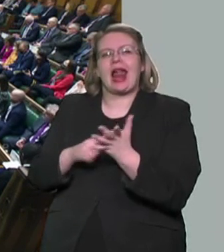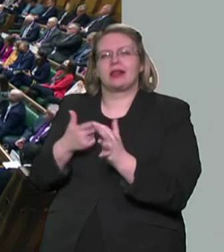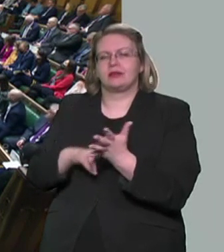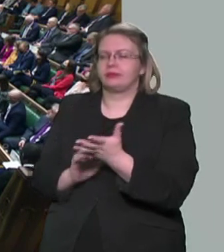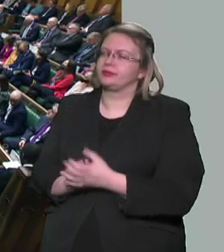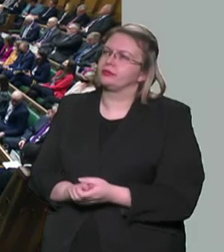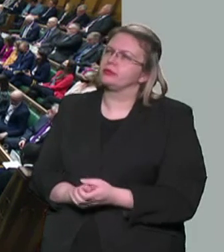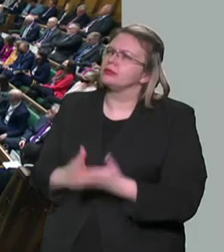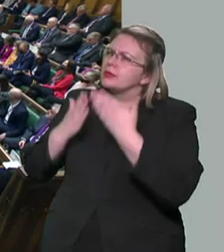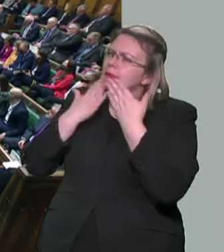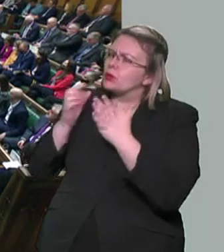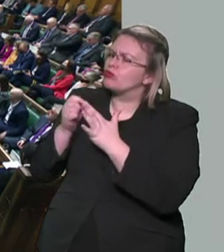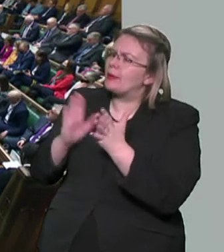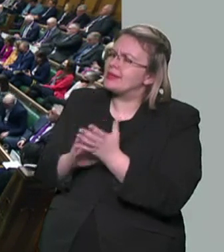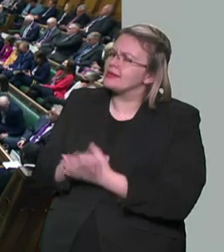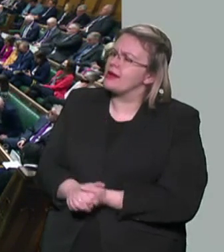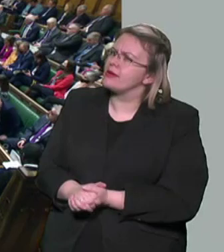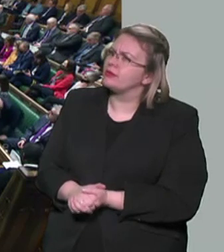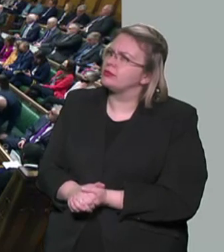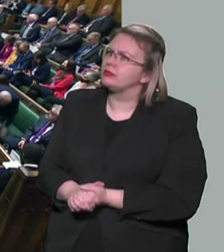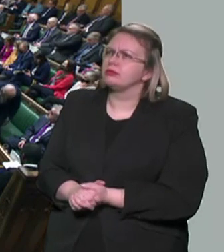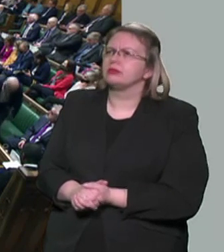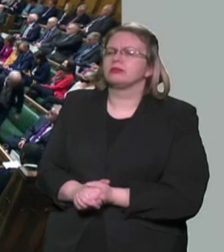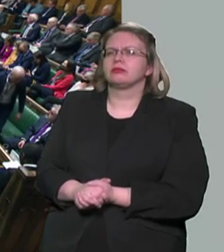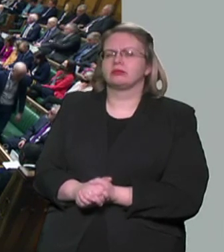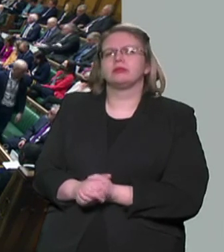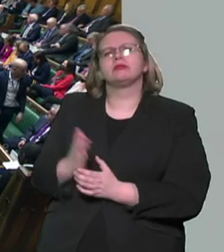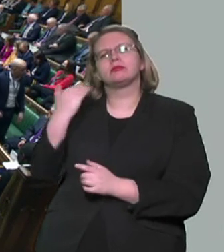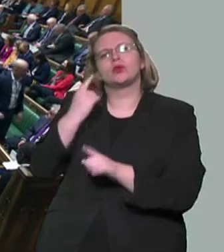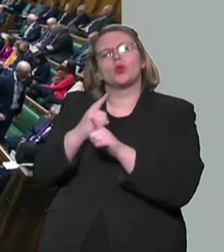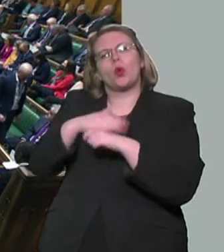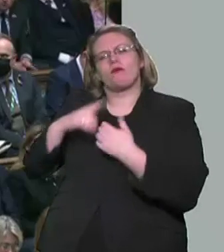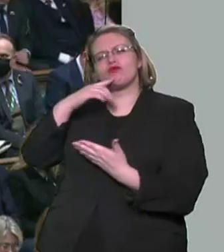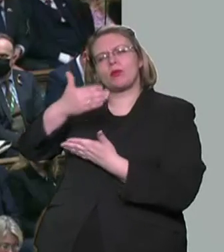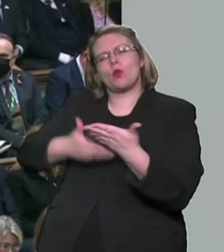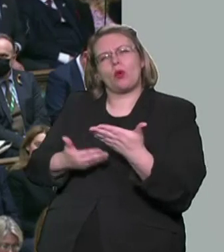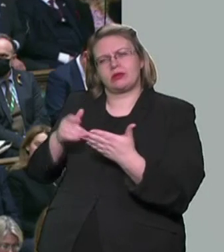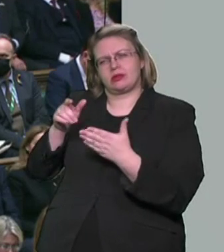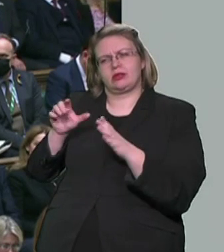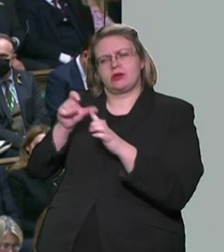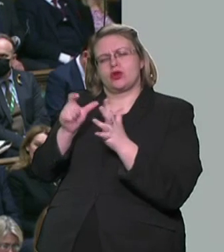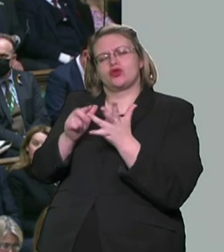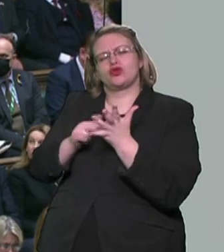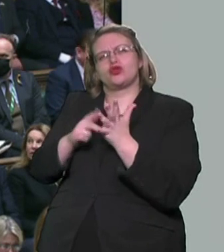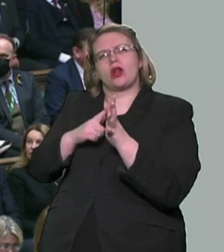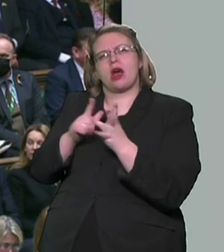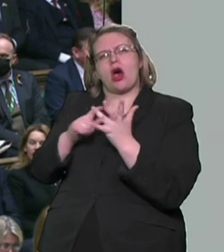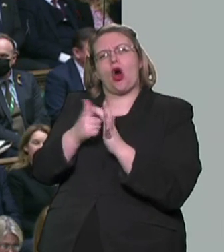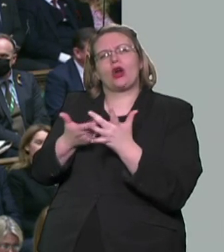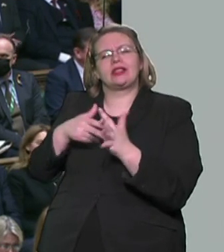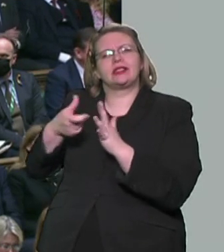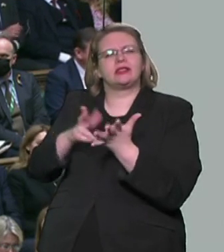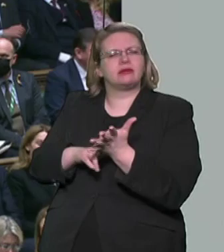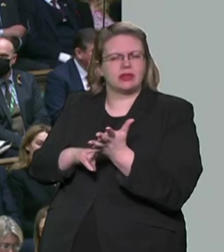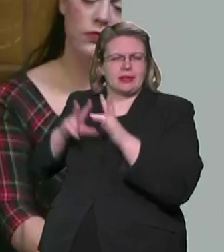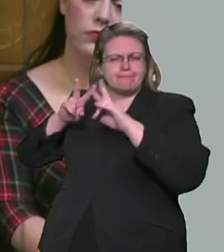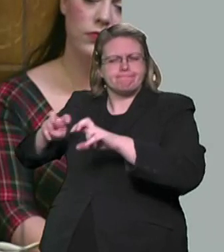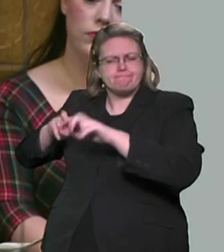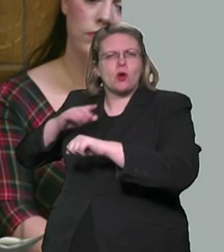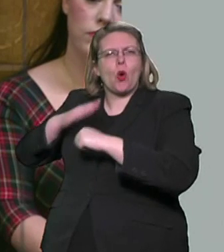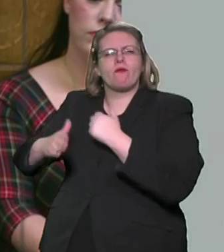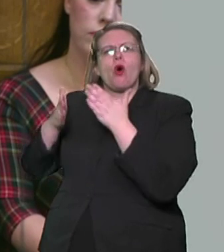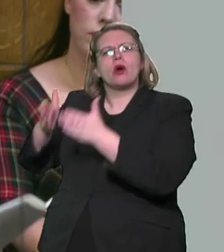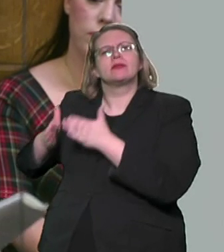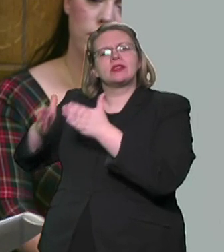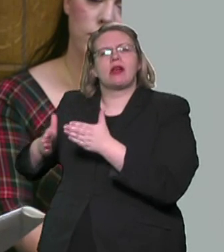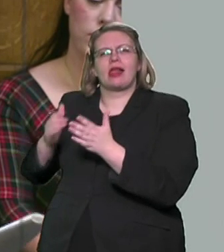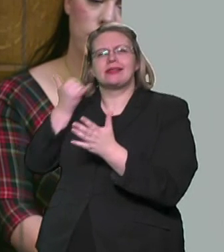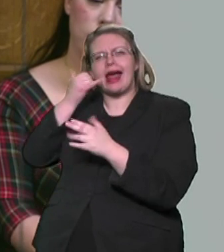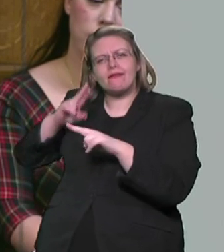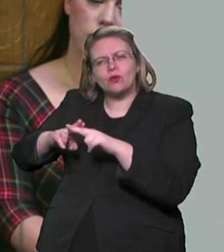I thank the Prime Minister for his earlier remarks concerning the Donna Ockenden report into avoidable maternity deaths and injuries at the Shrewsbury and Telford Hospital NHS Trust.